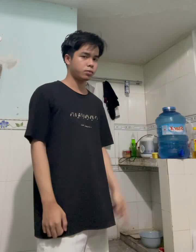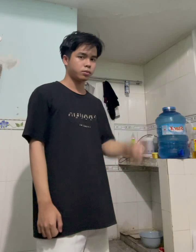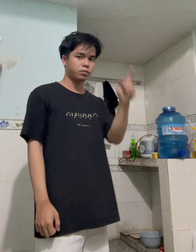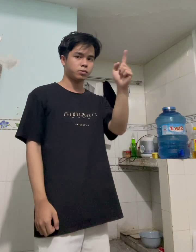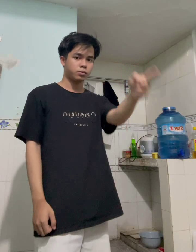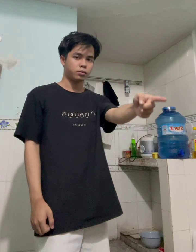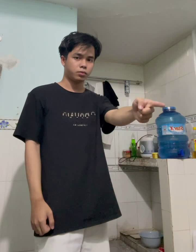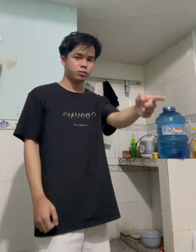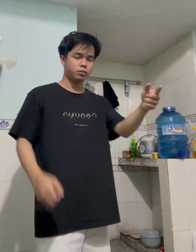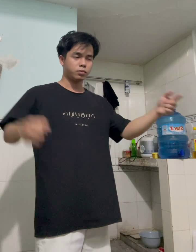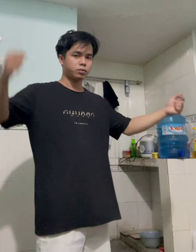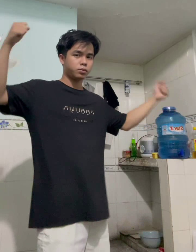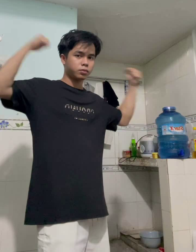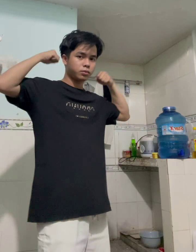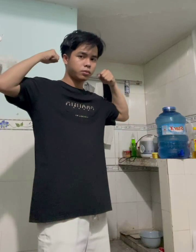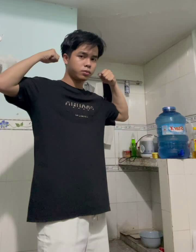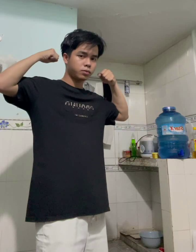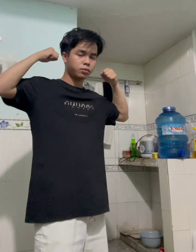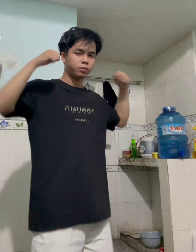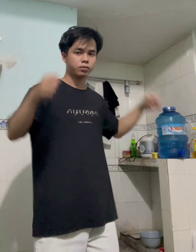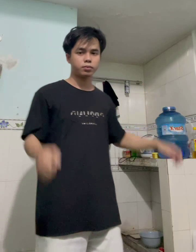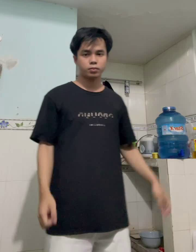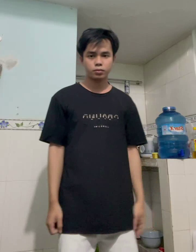ban khoe khong